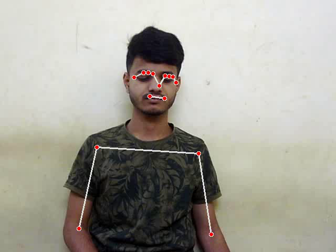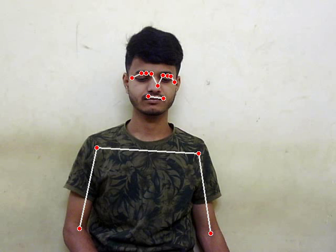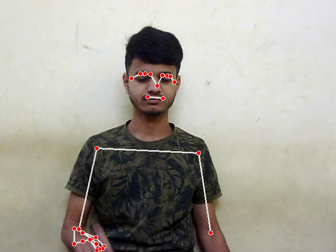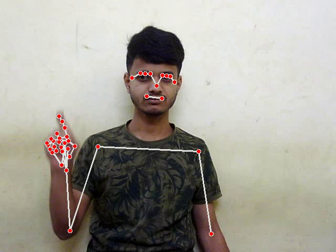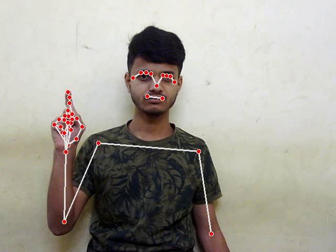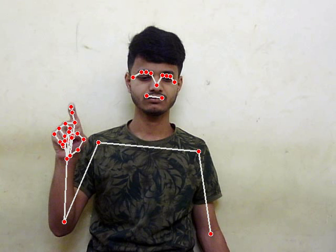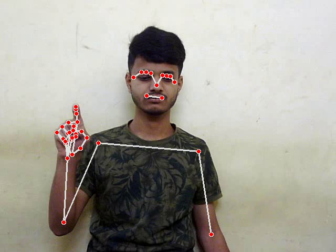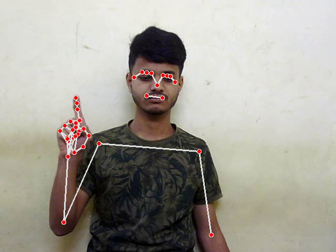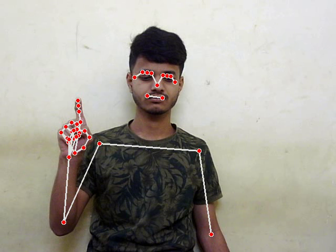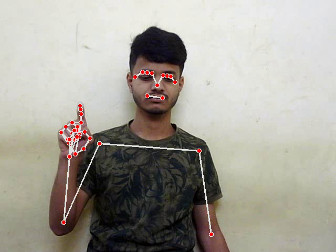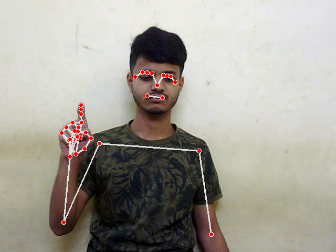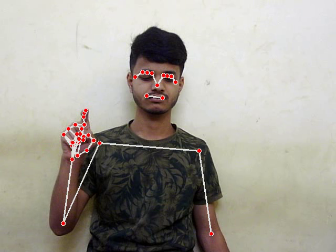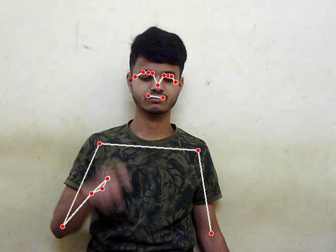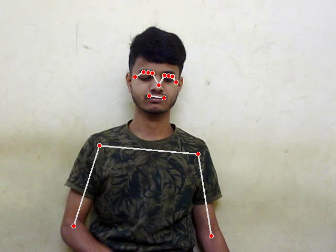need